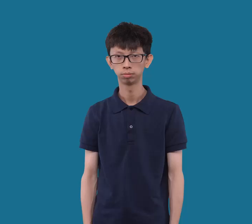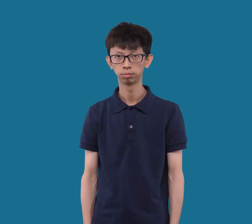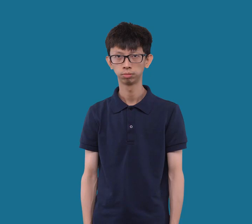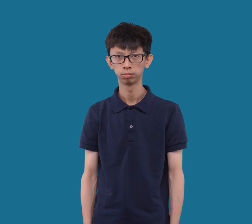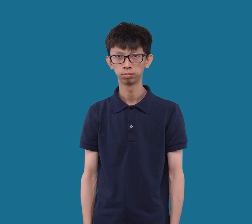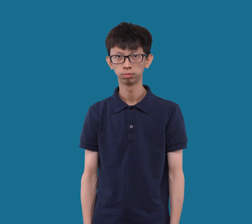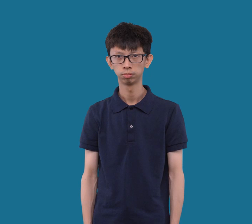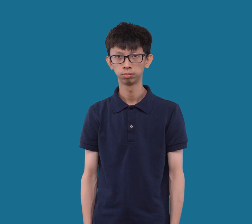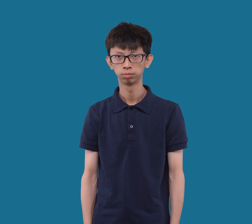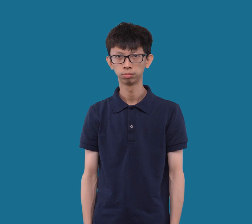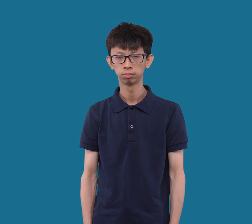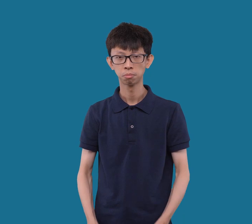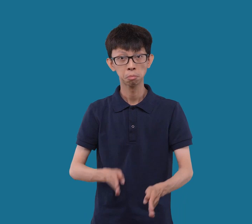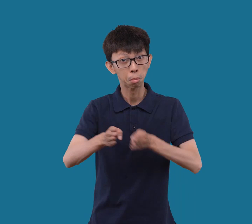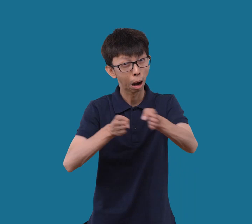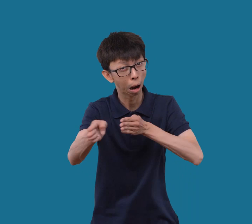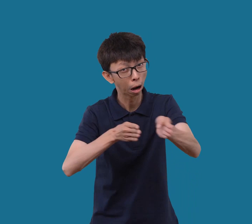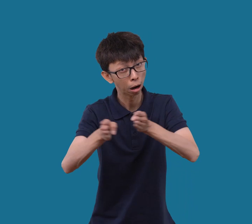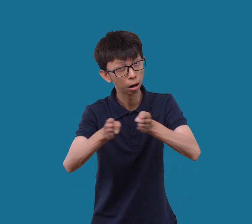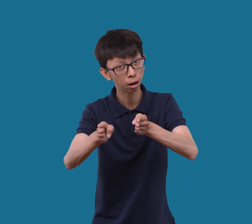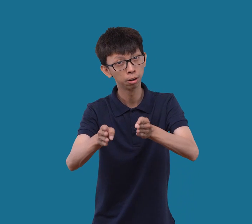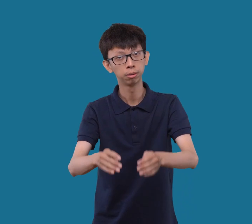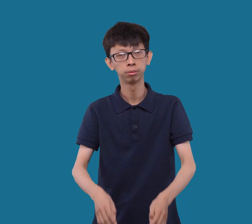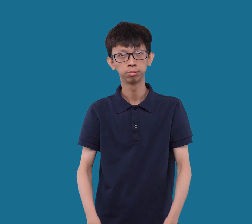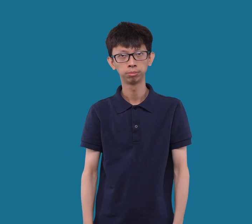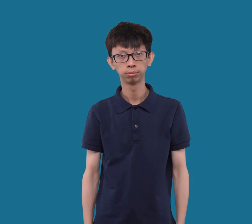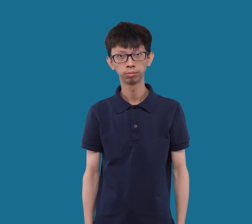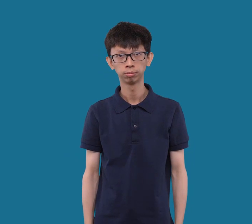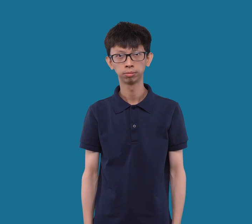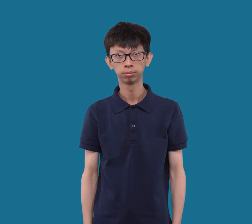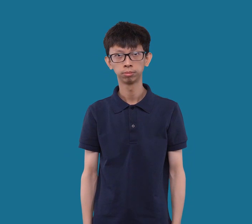đua xe máy